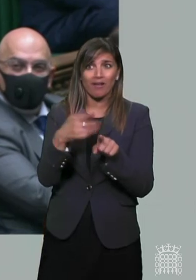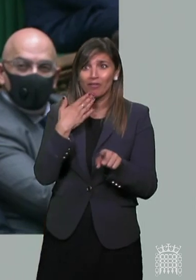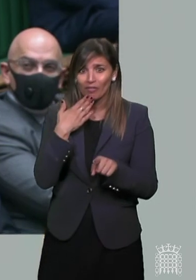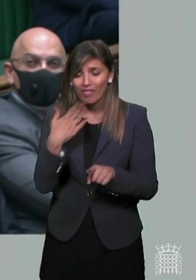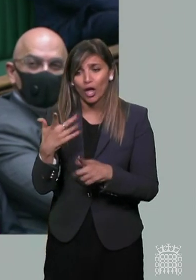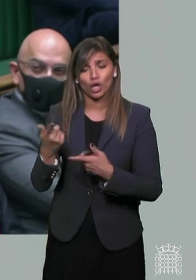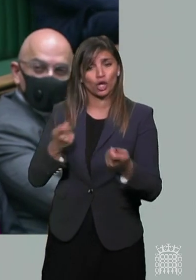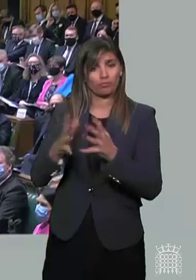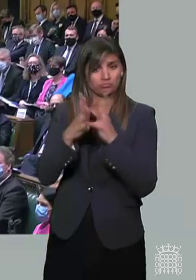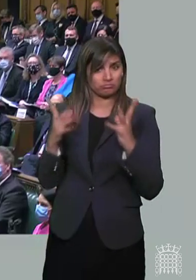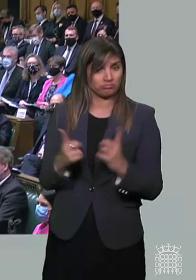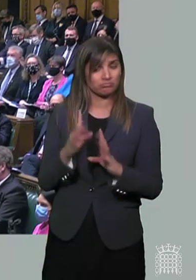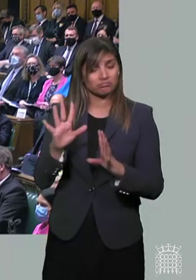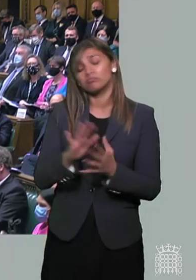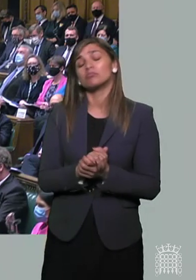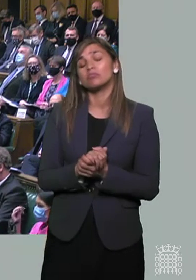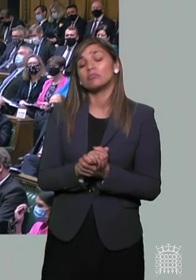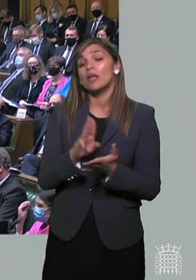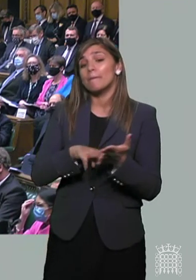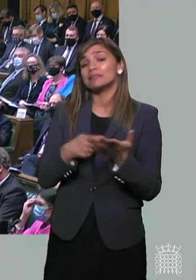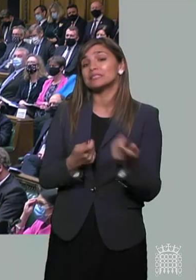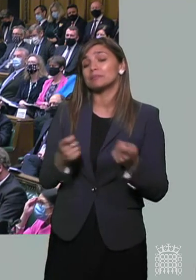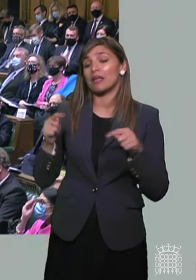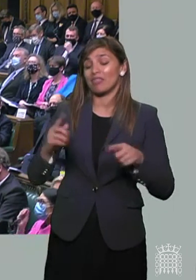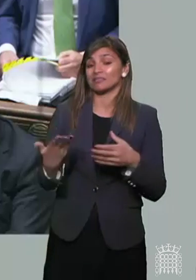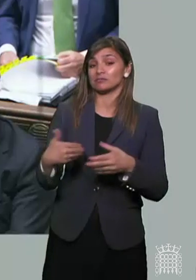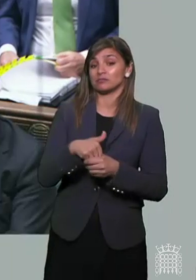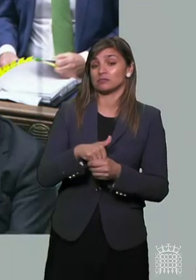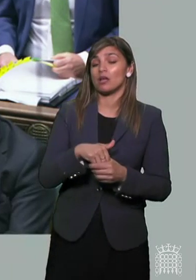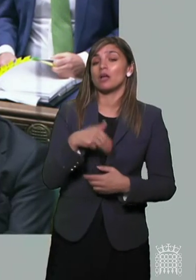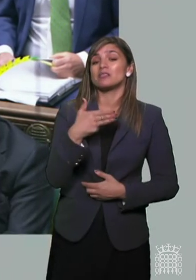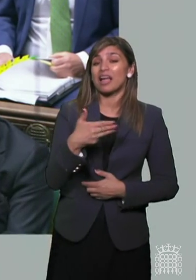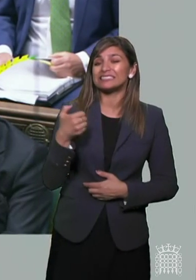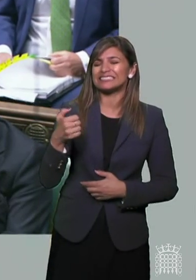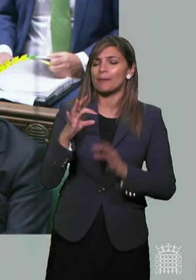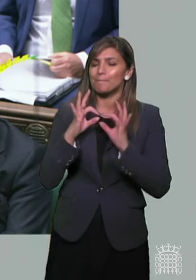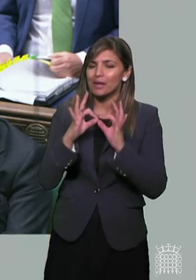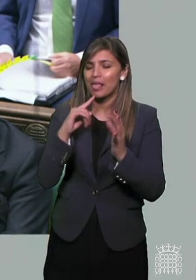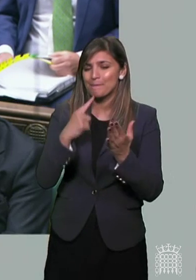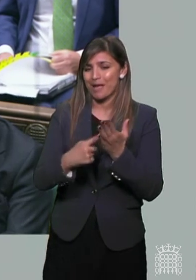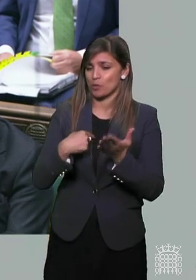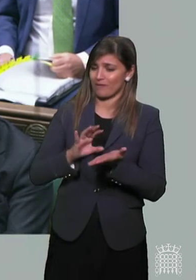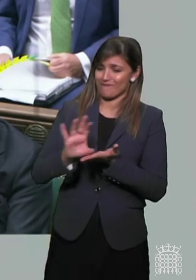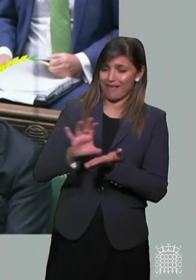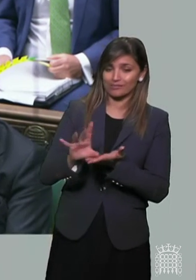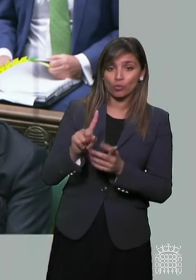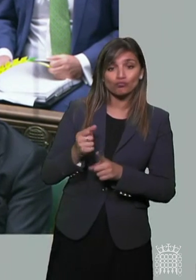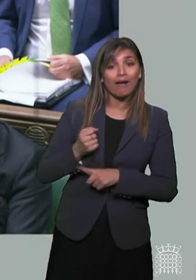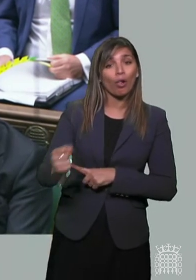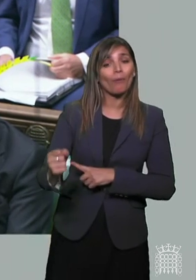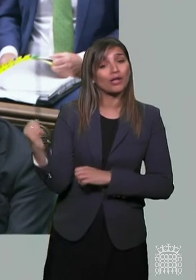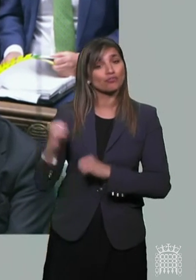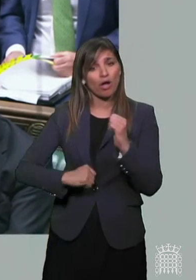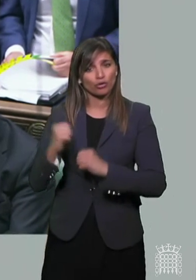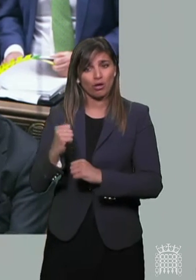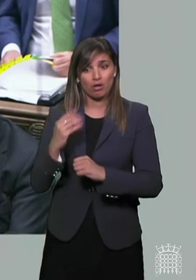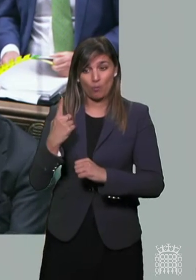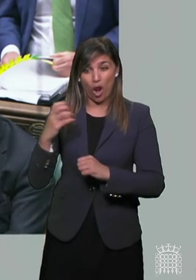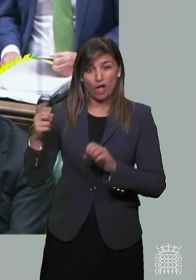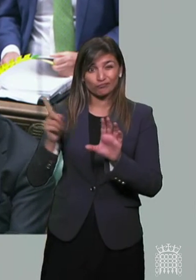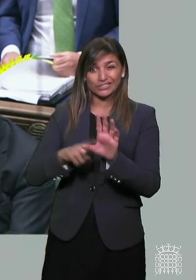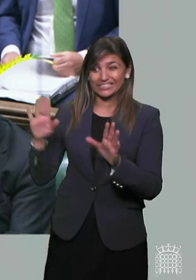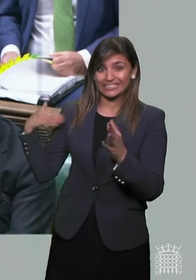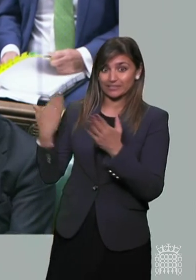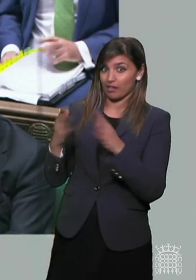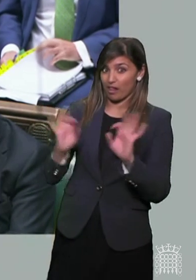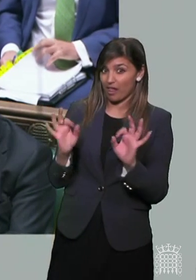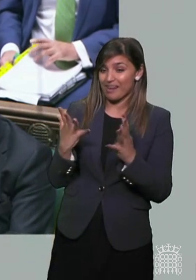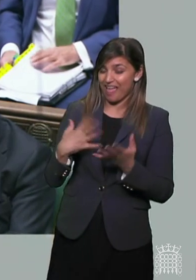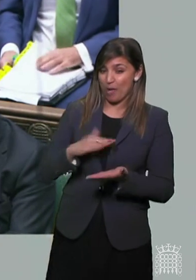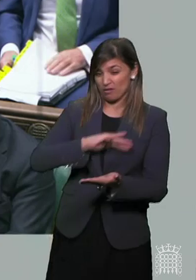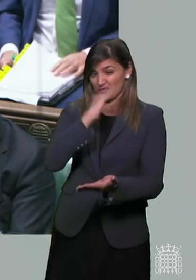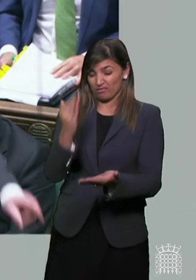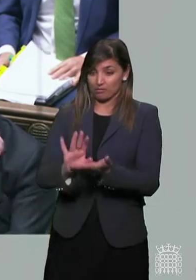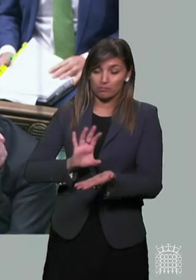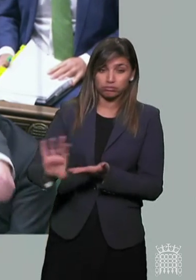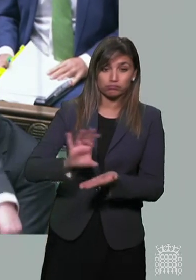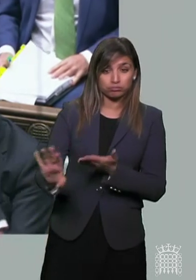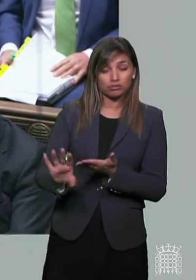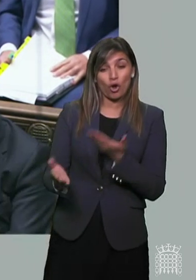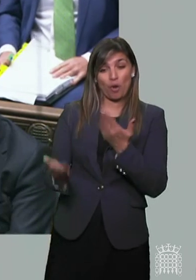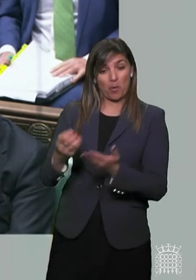That is part of the £96 billion investment that we are making in our railway infrastructure, which is the biggest in 100 years, dwarfing anything that the Labour party has ever embarked on.